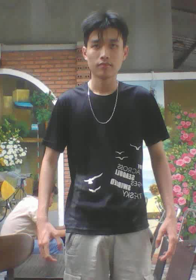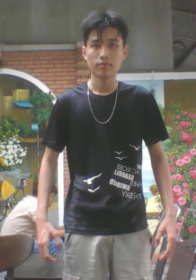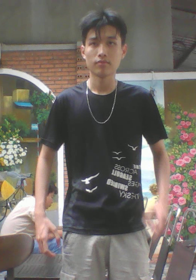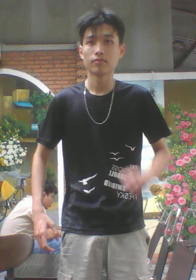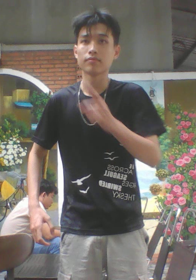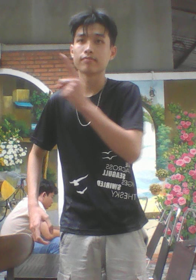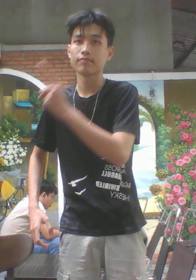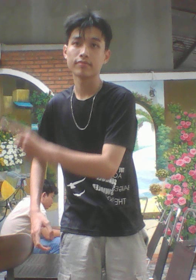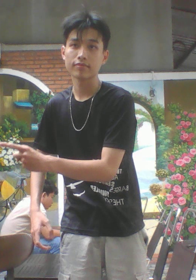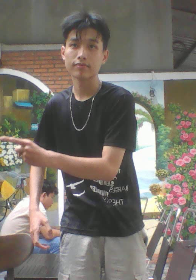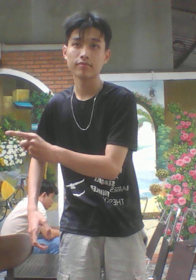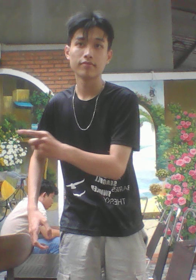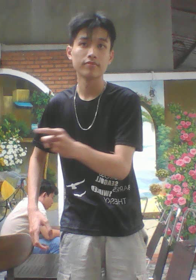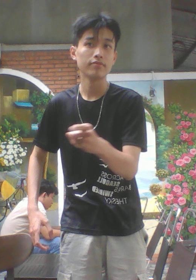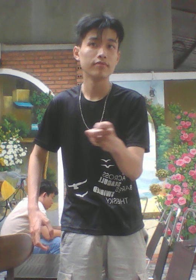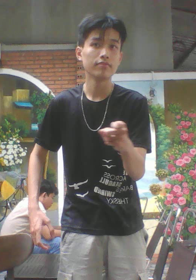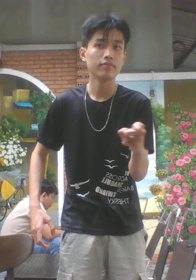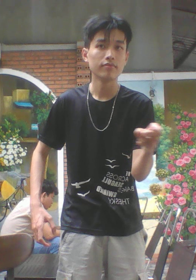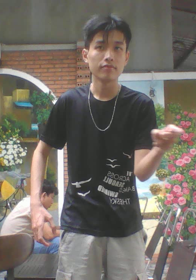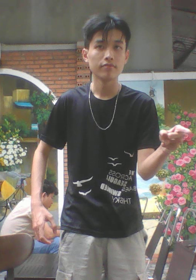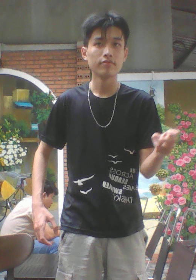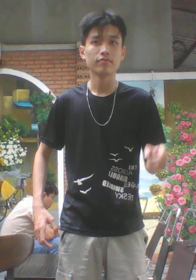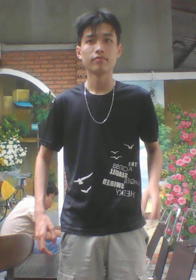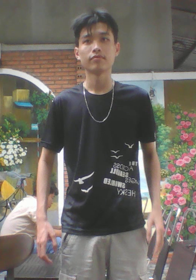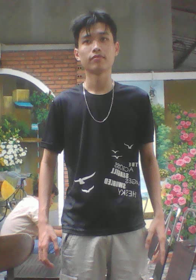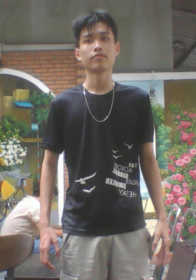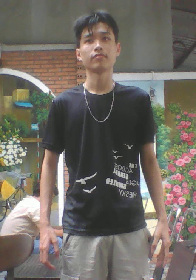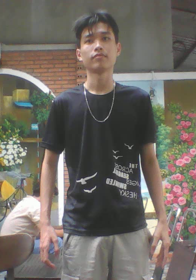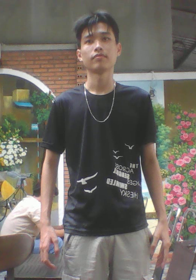cac ban